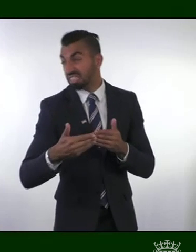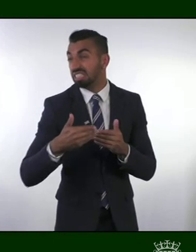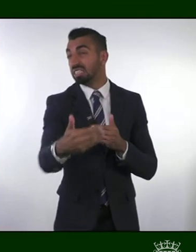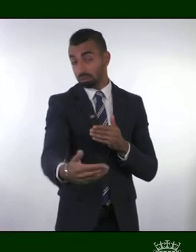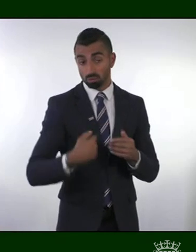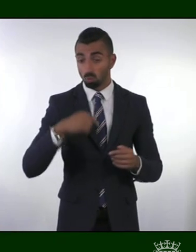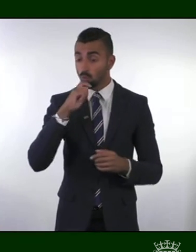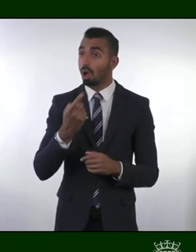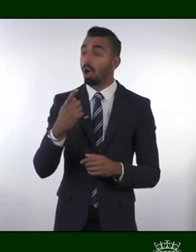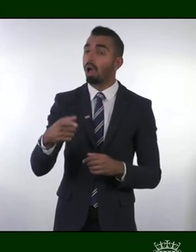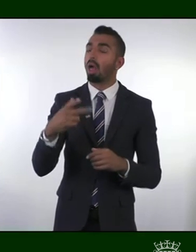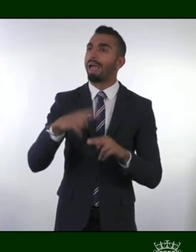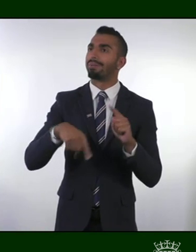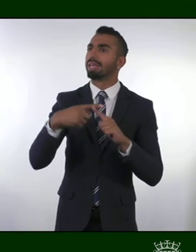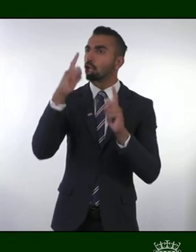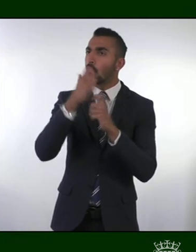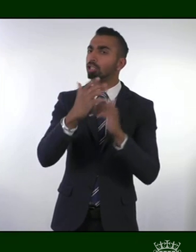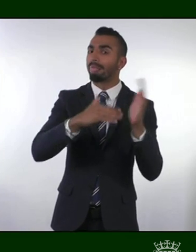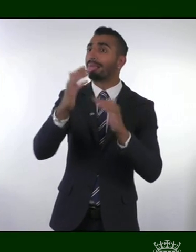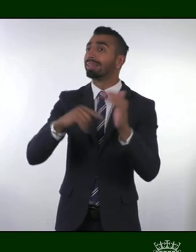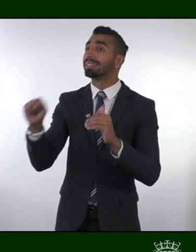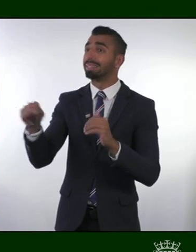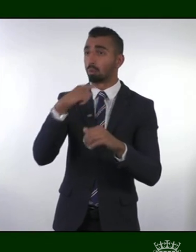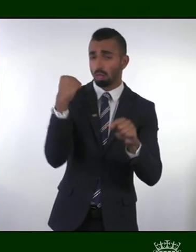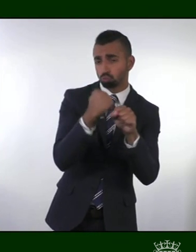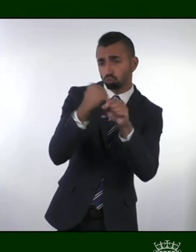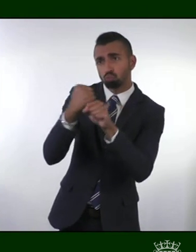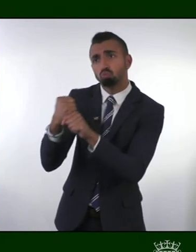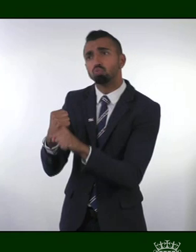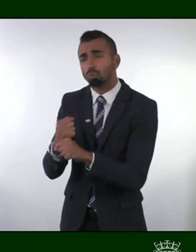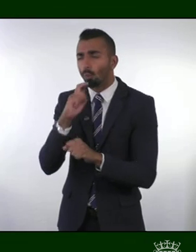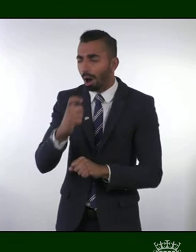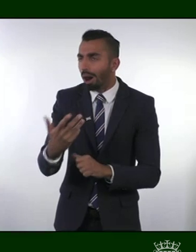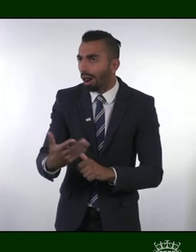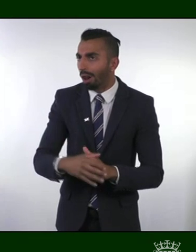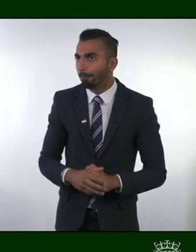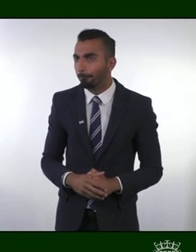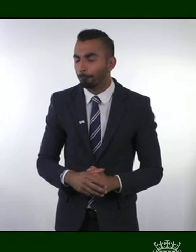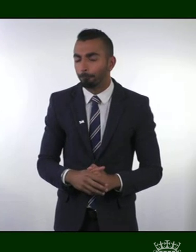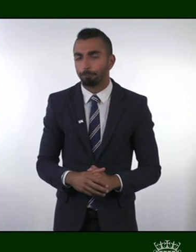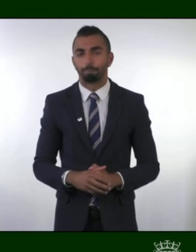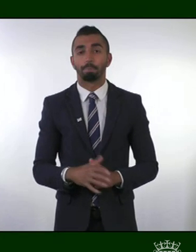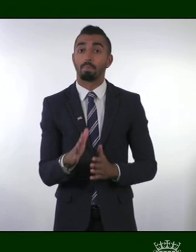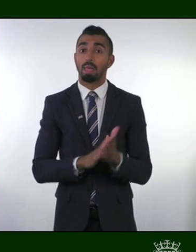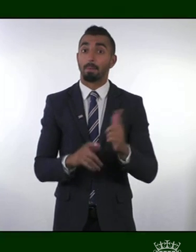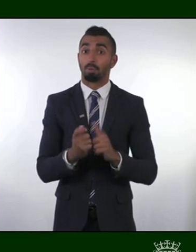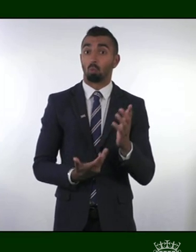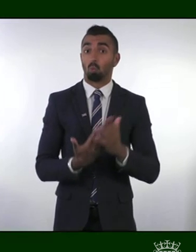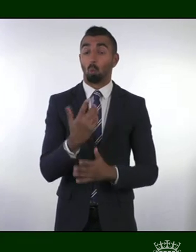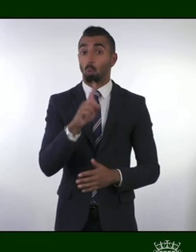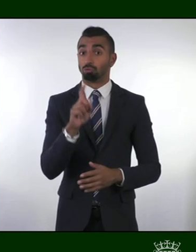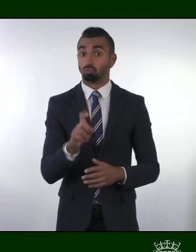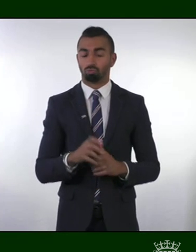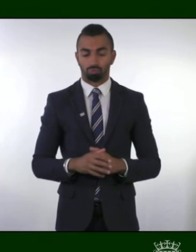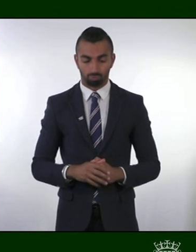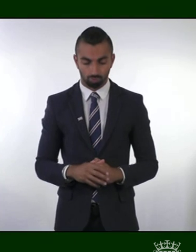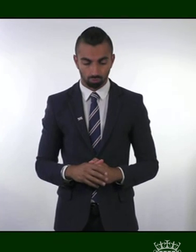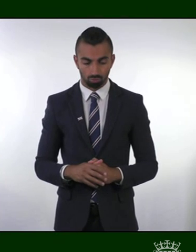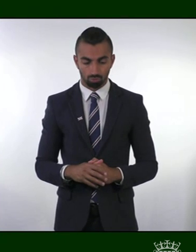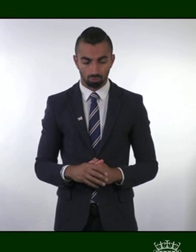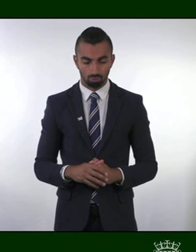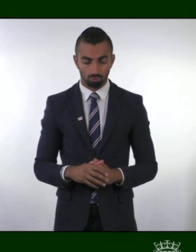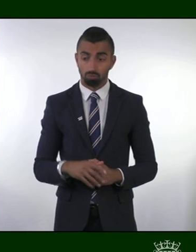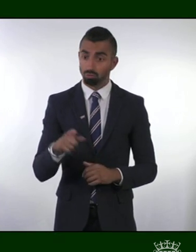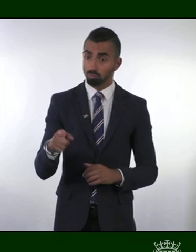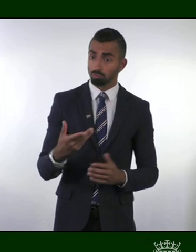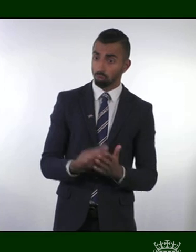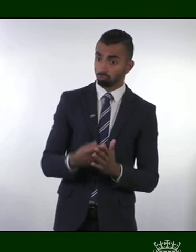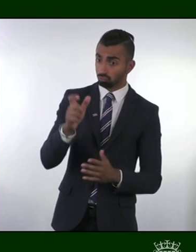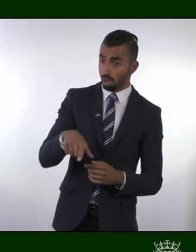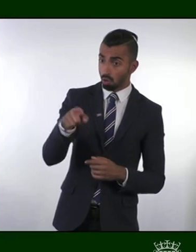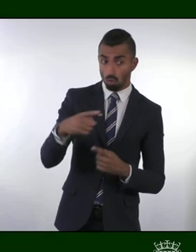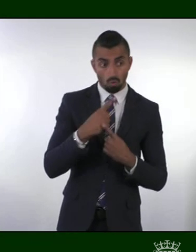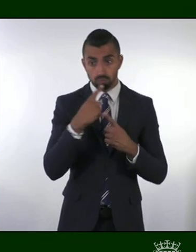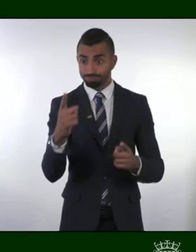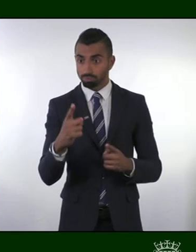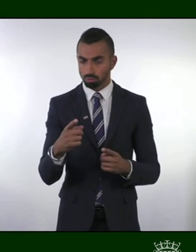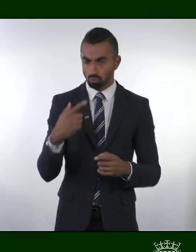Most constituents in North West Durham and across the country will welcome the massive cash boost for employers who both hire our young people and protect employees with our new job retention bonus.